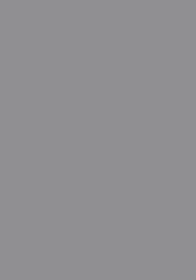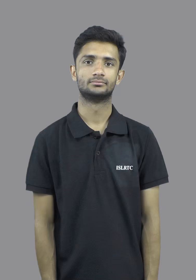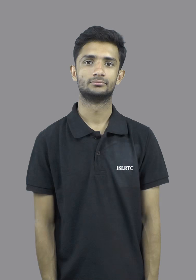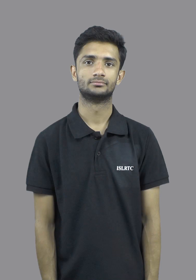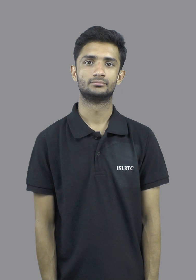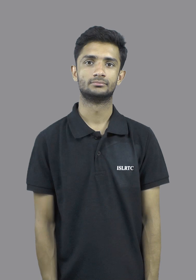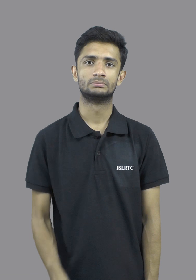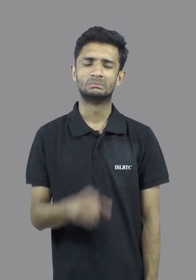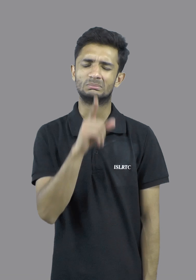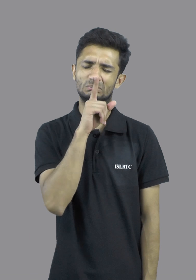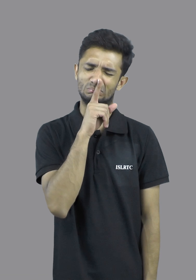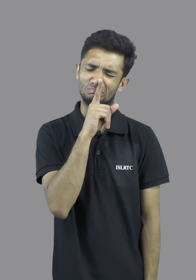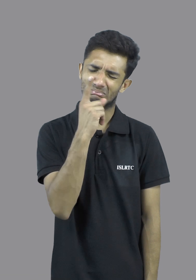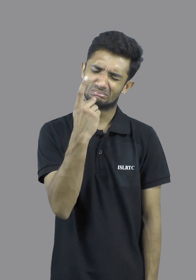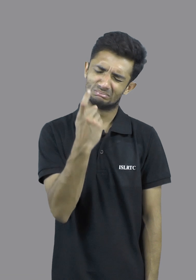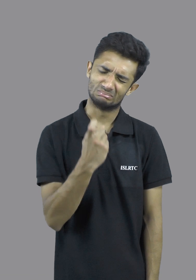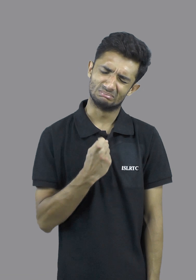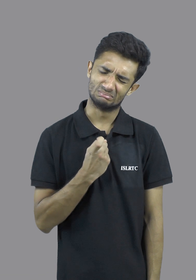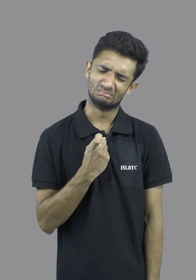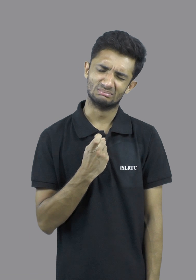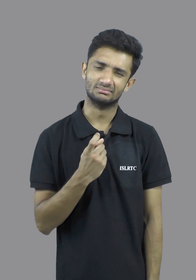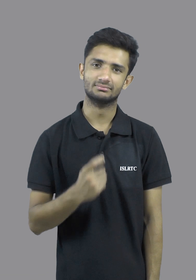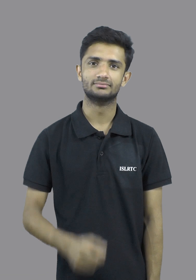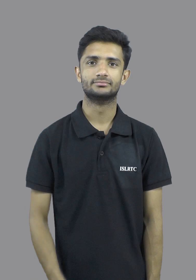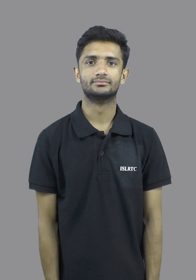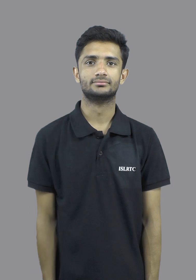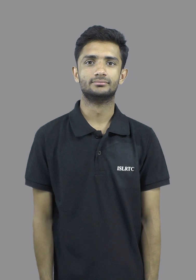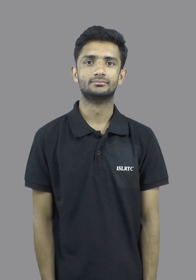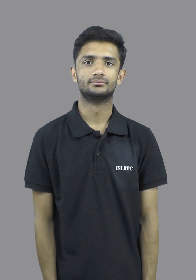Tolerate